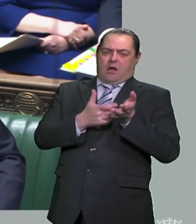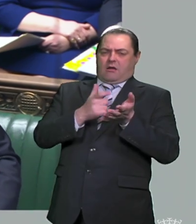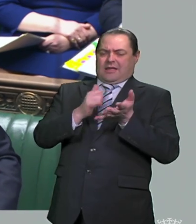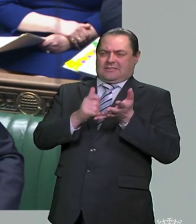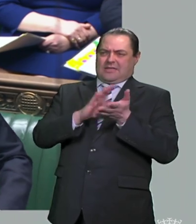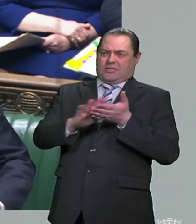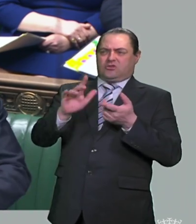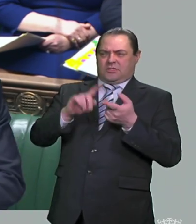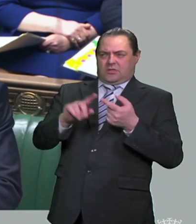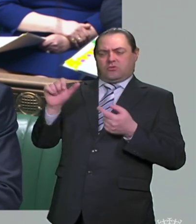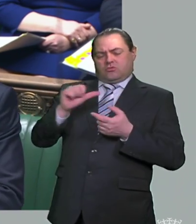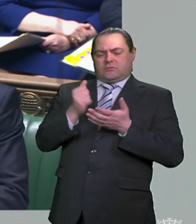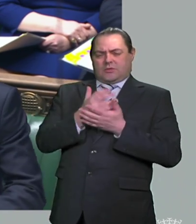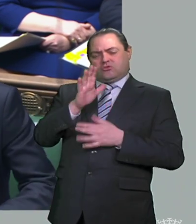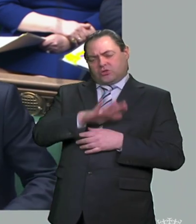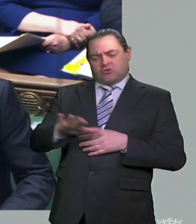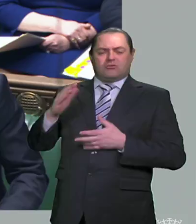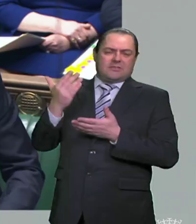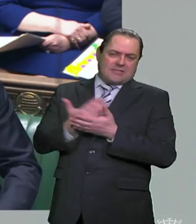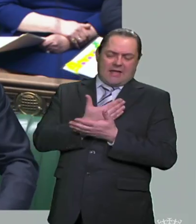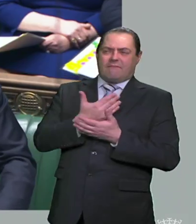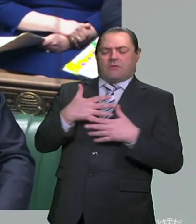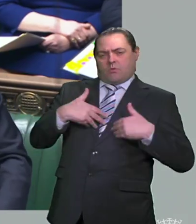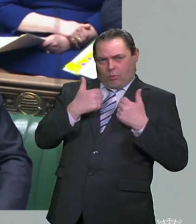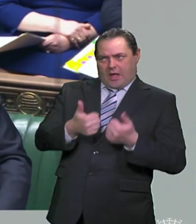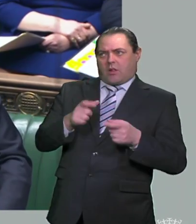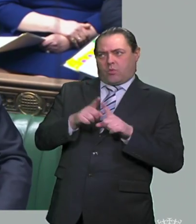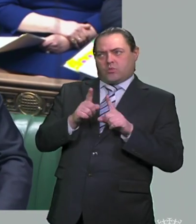Our priority should always be the safety and wellbeing of children.